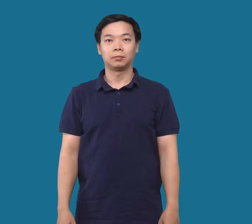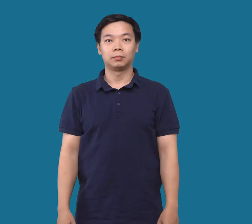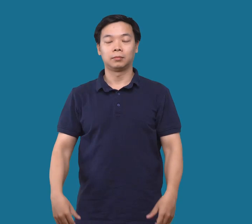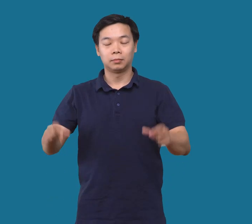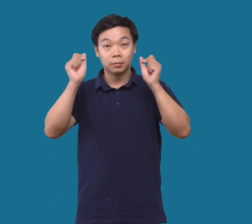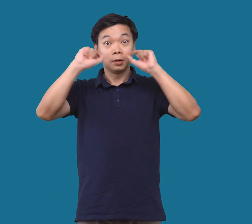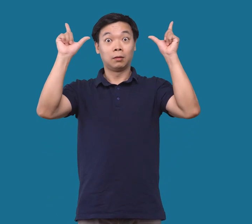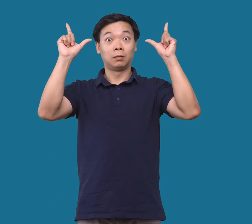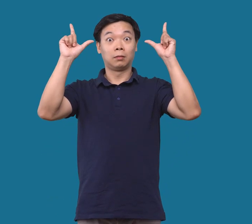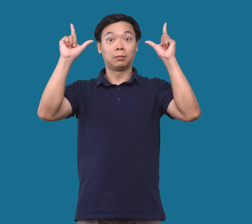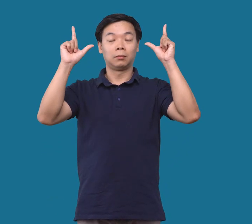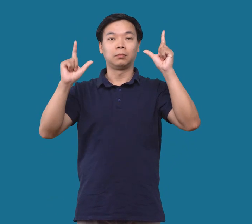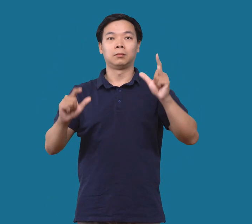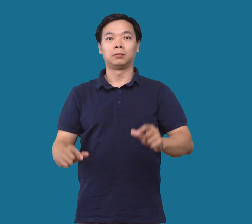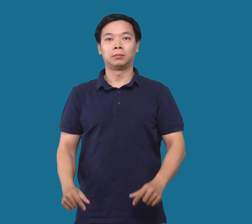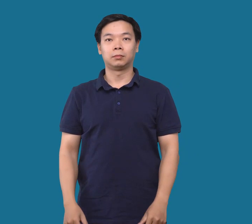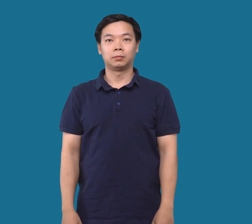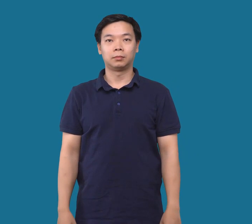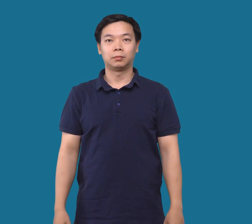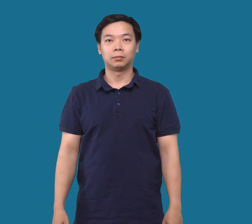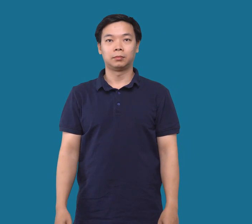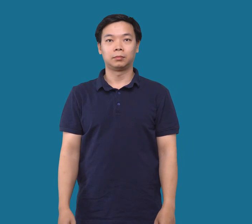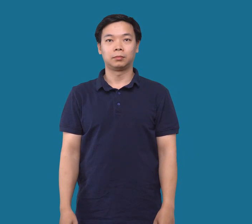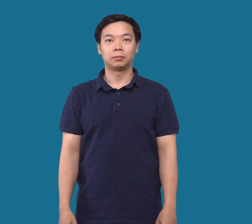nhận thức